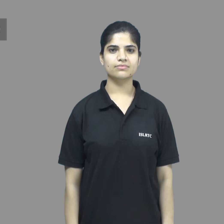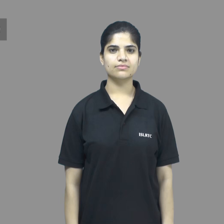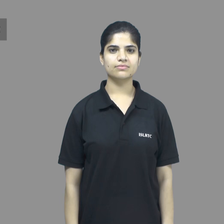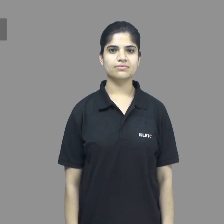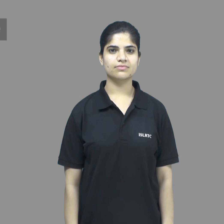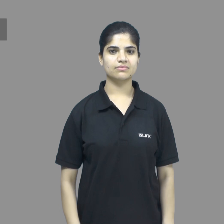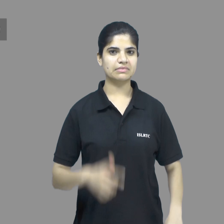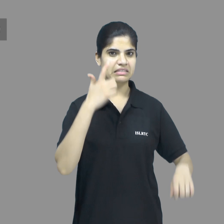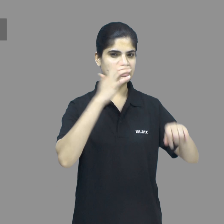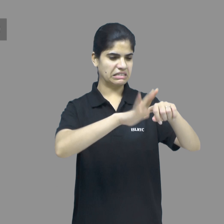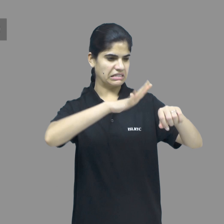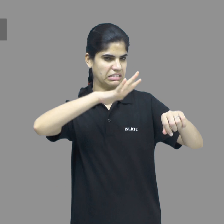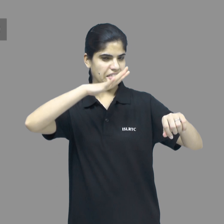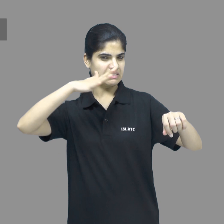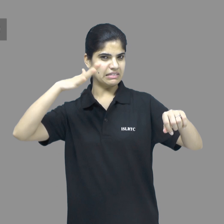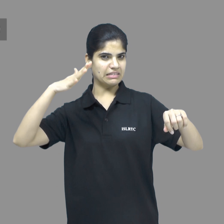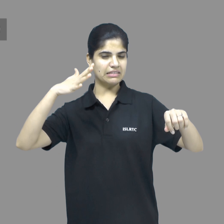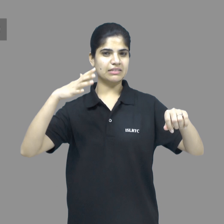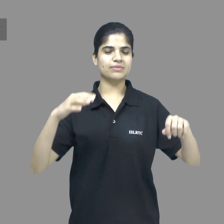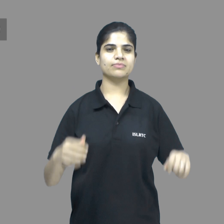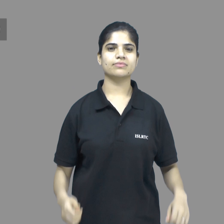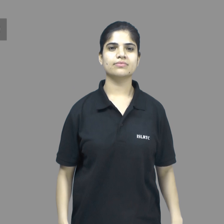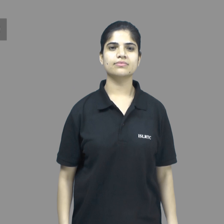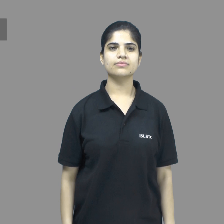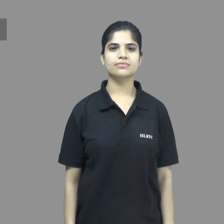Shine